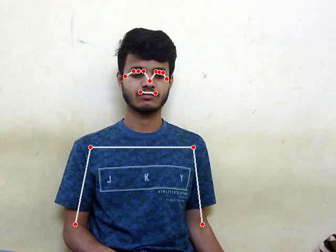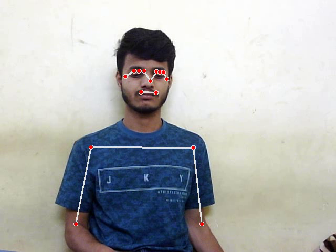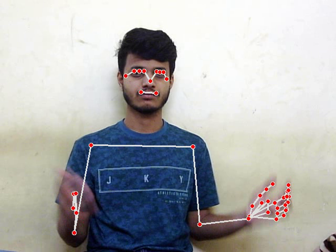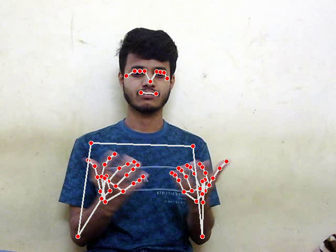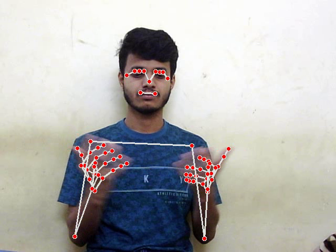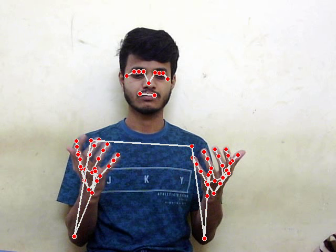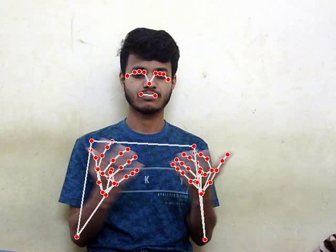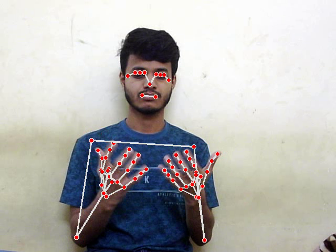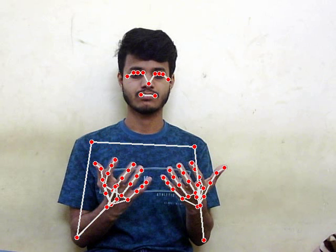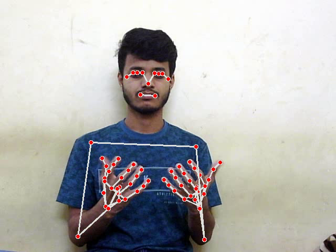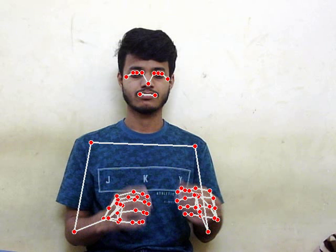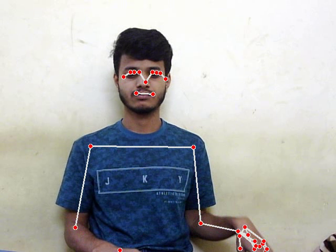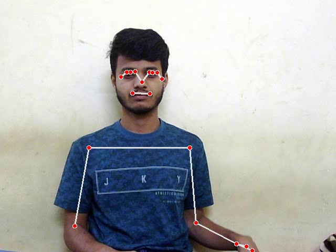what